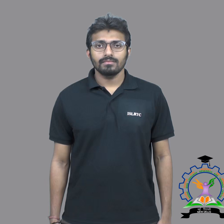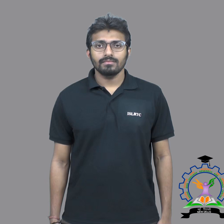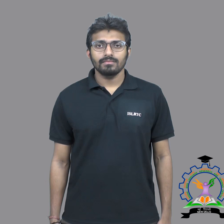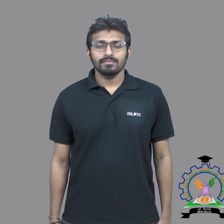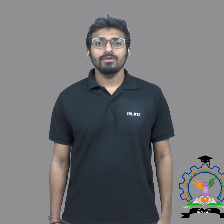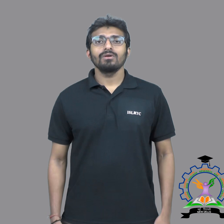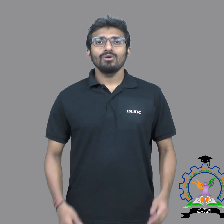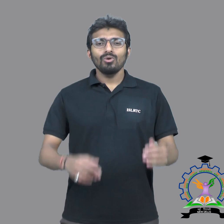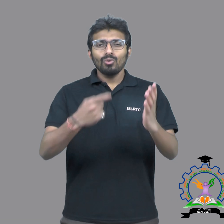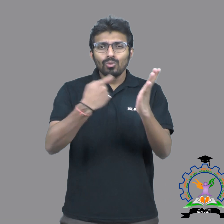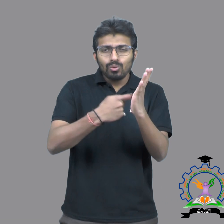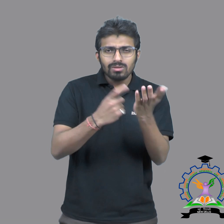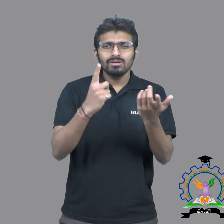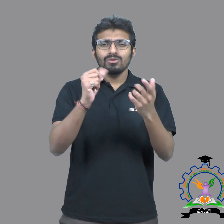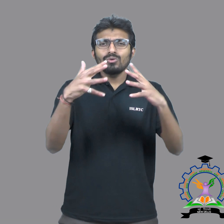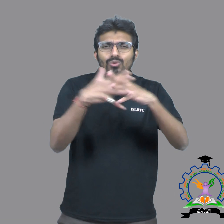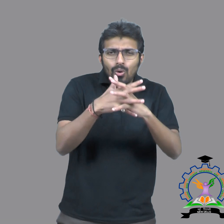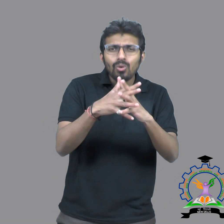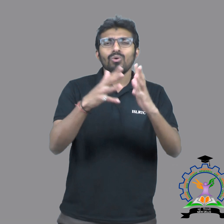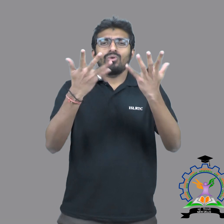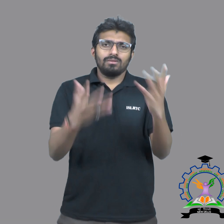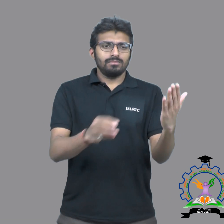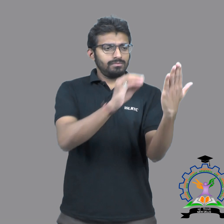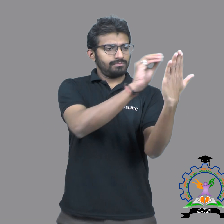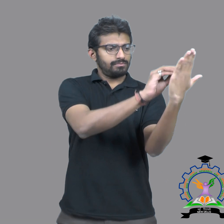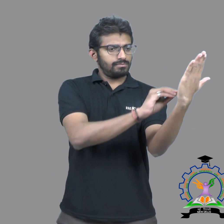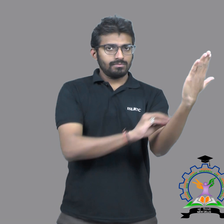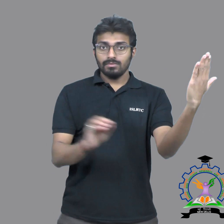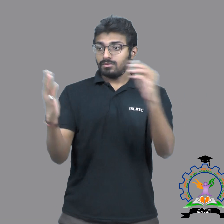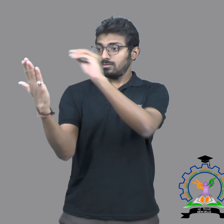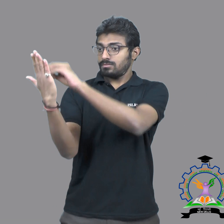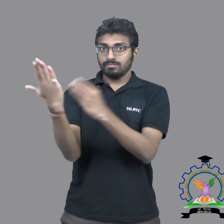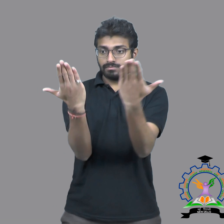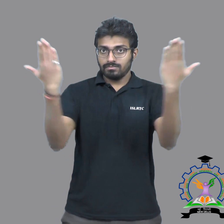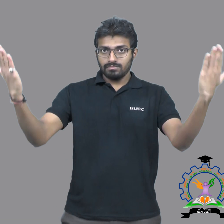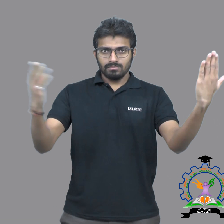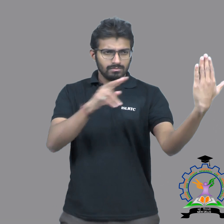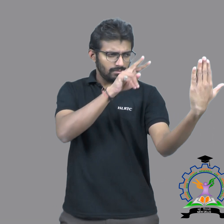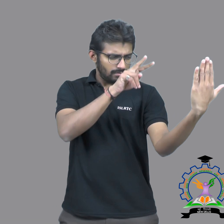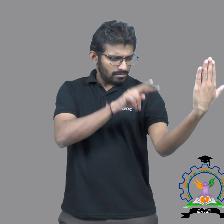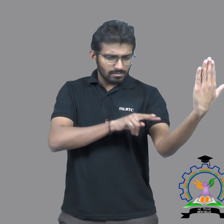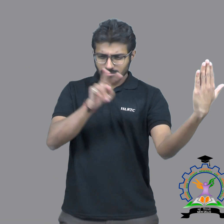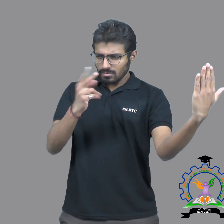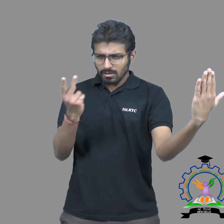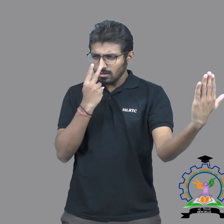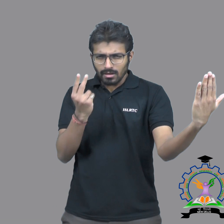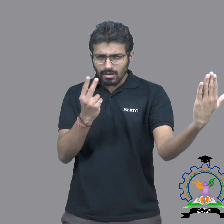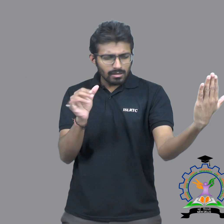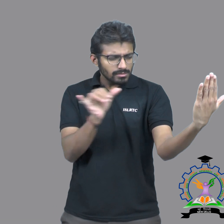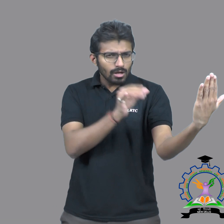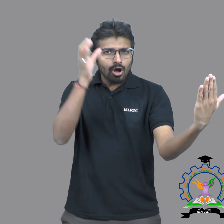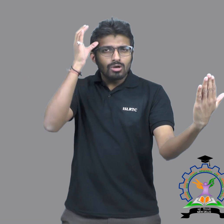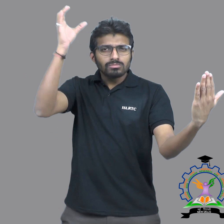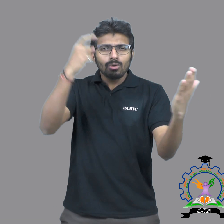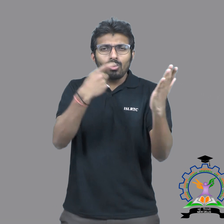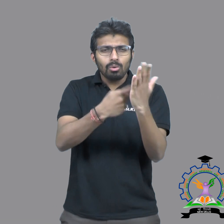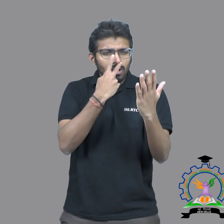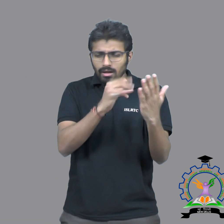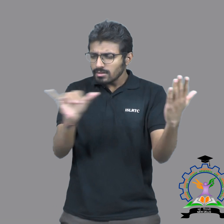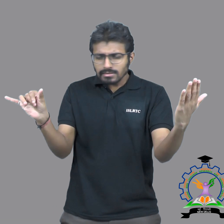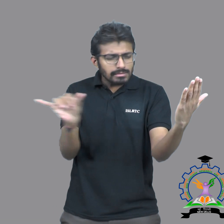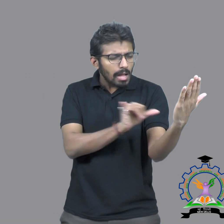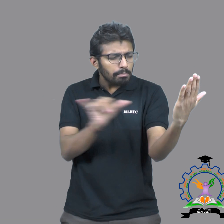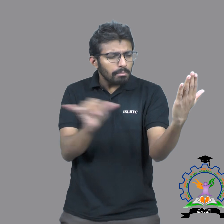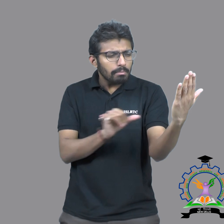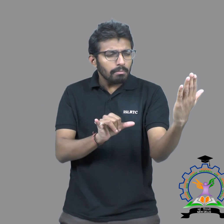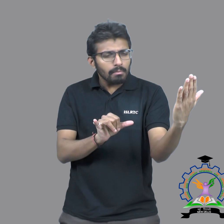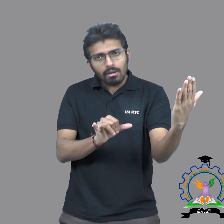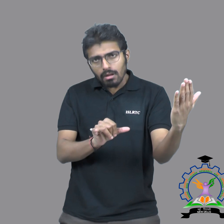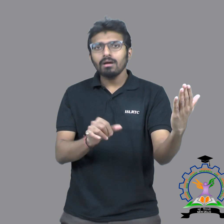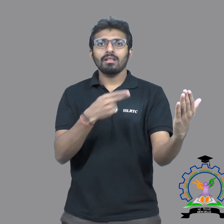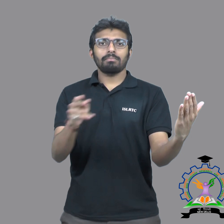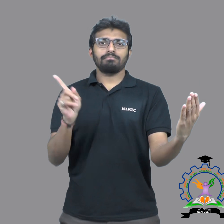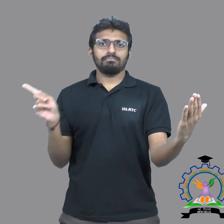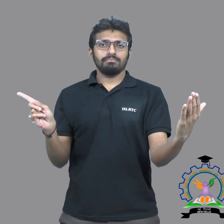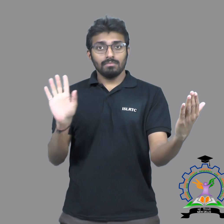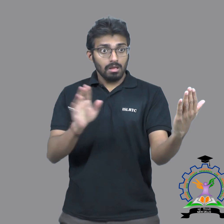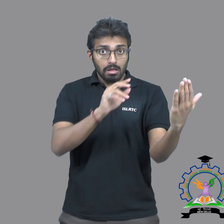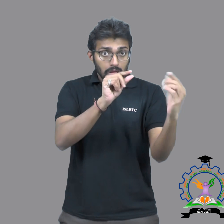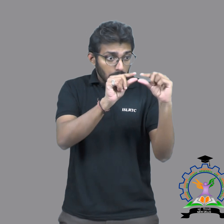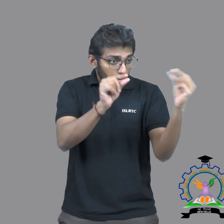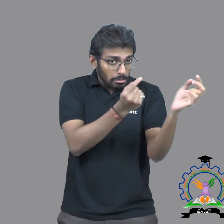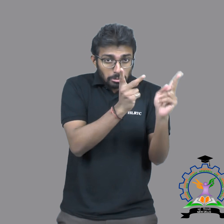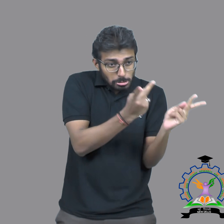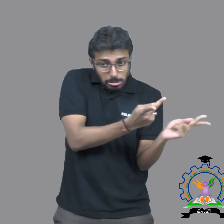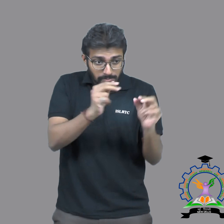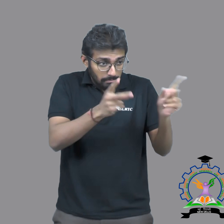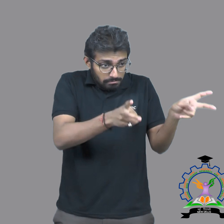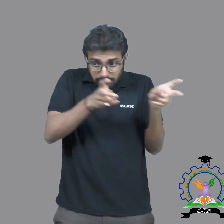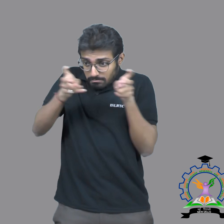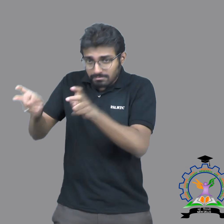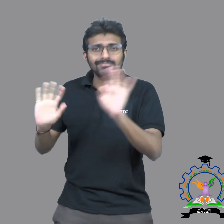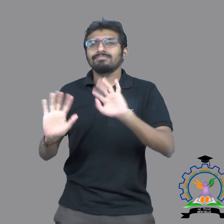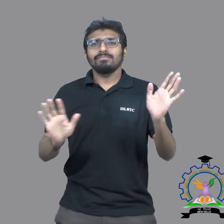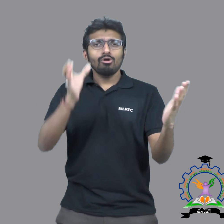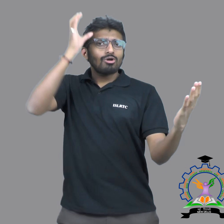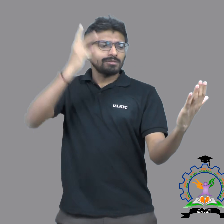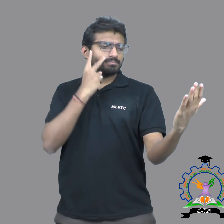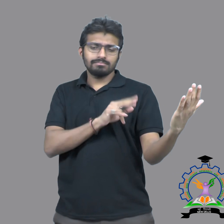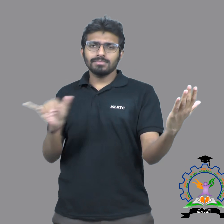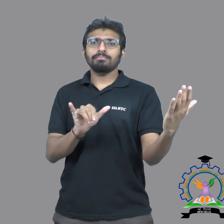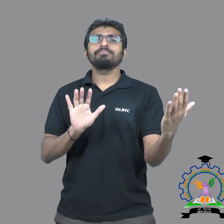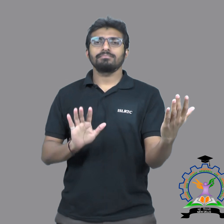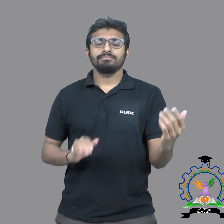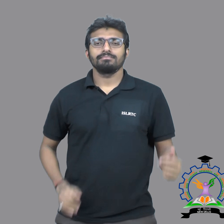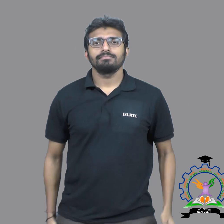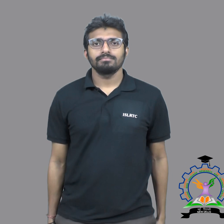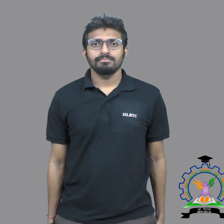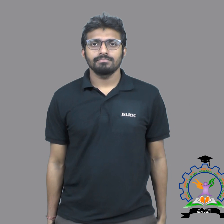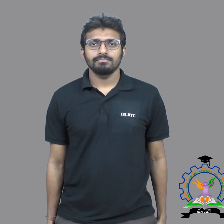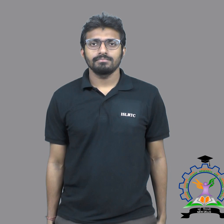Homologne